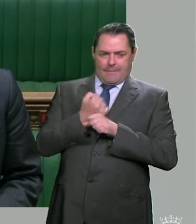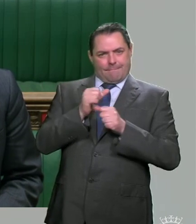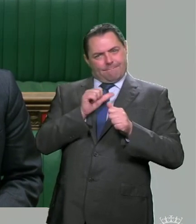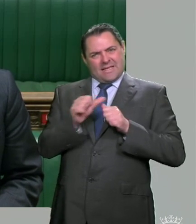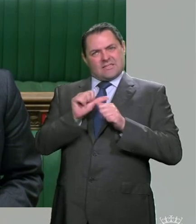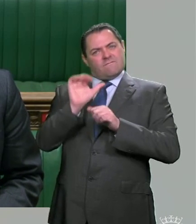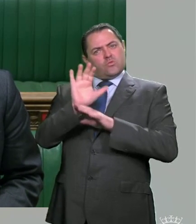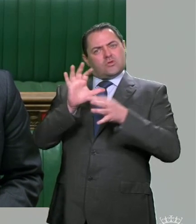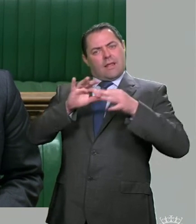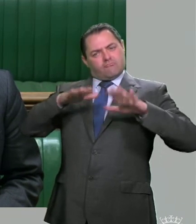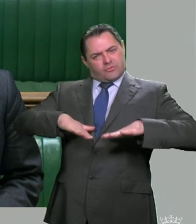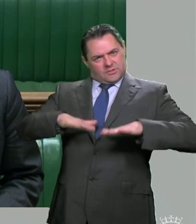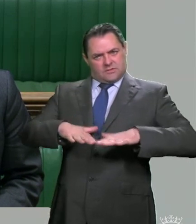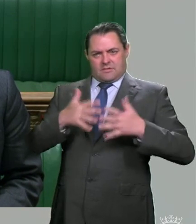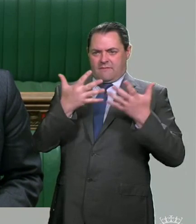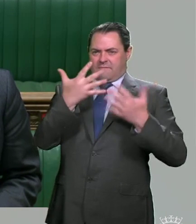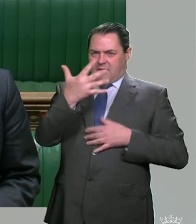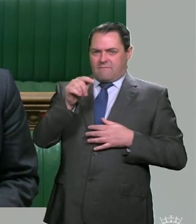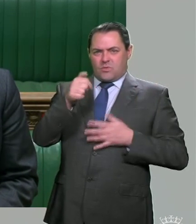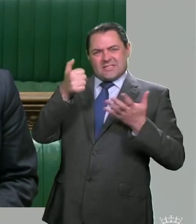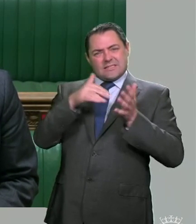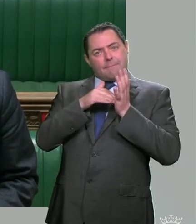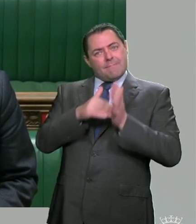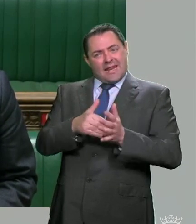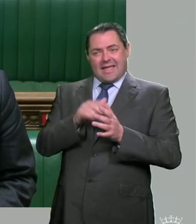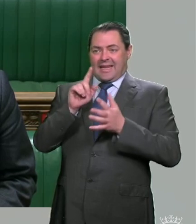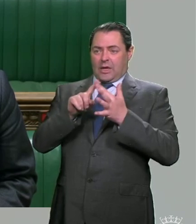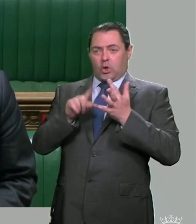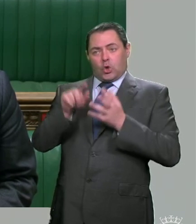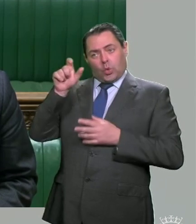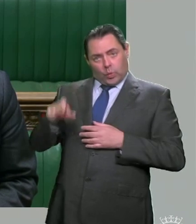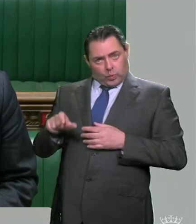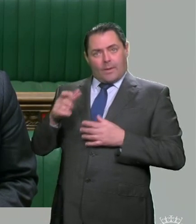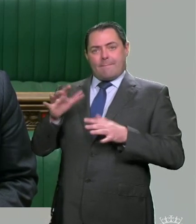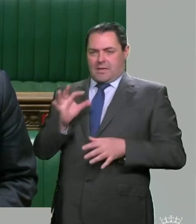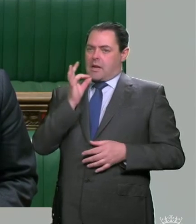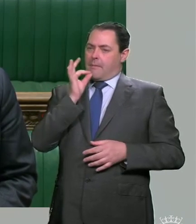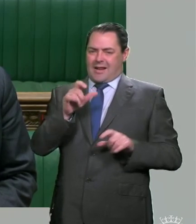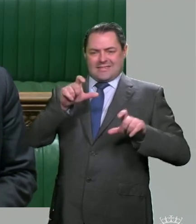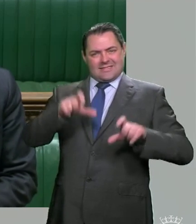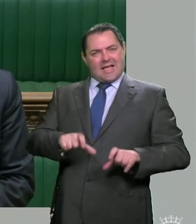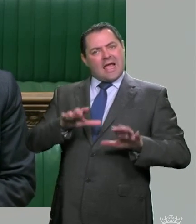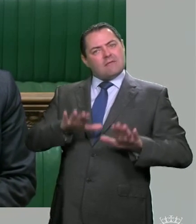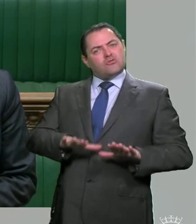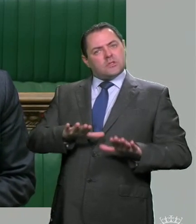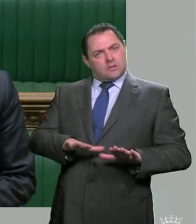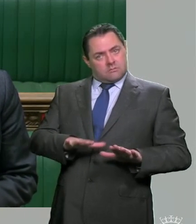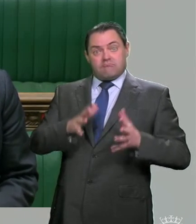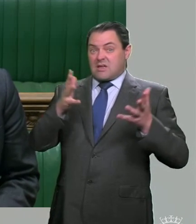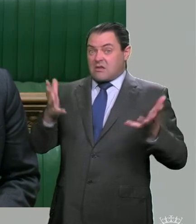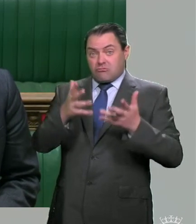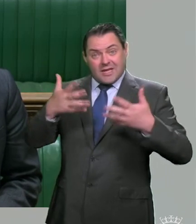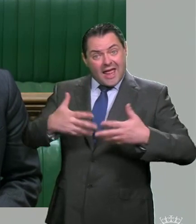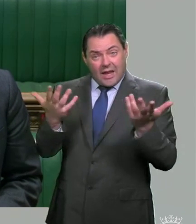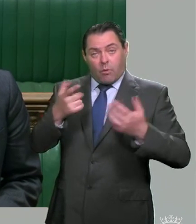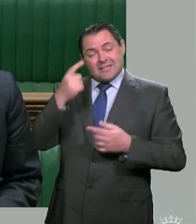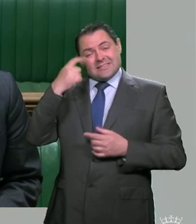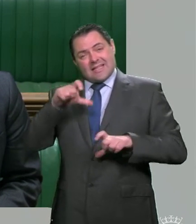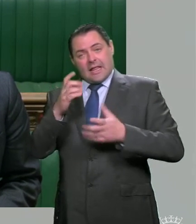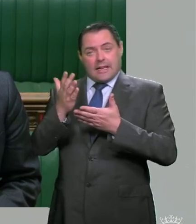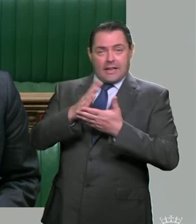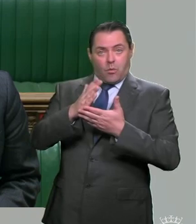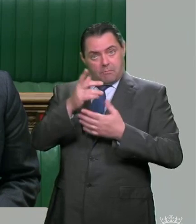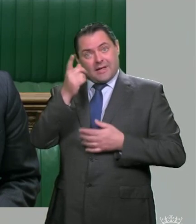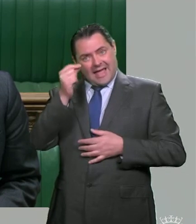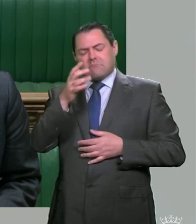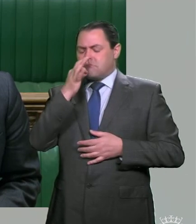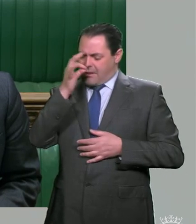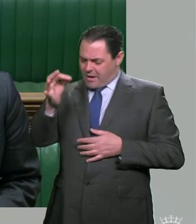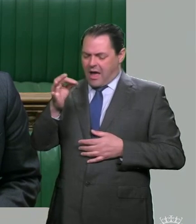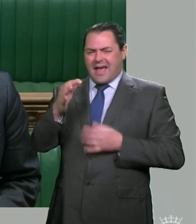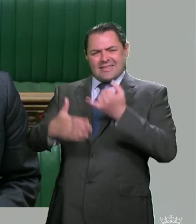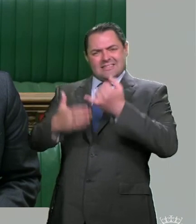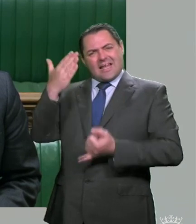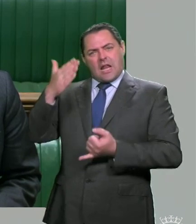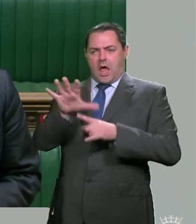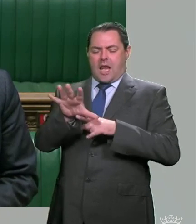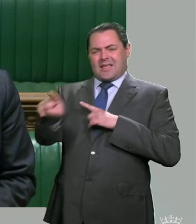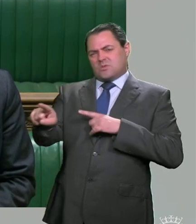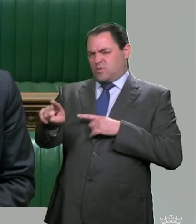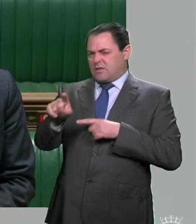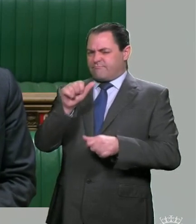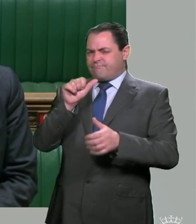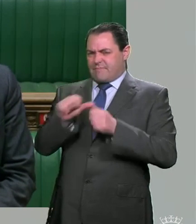Over 5.6 million EU citizens have already applied to our EU settlement scheme, and I would encourage anyone who may still be eligible to apply ahead of the deadline next week.